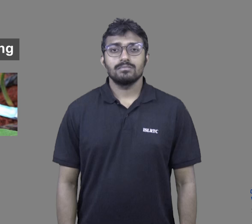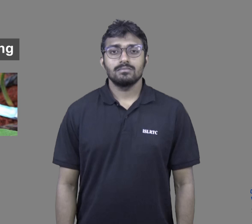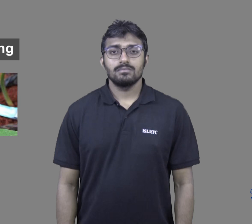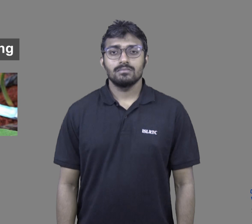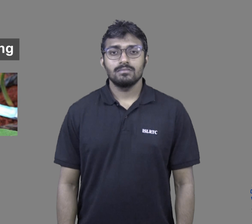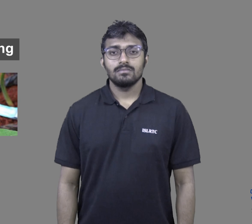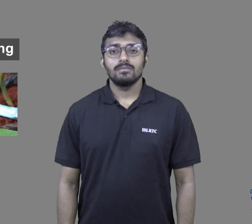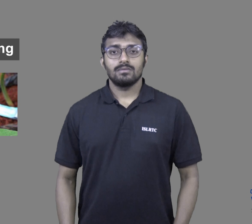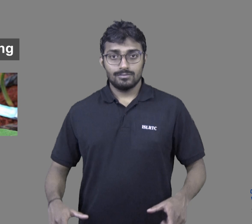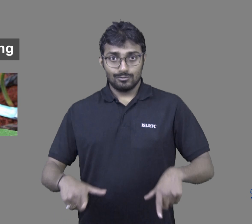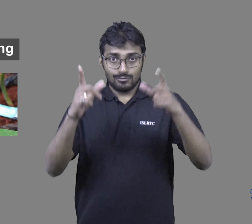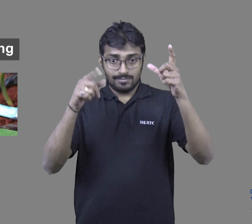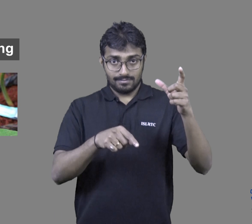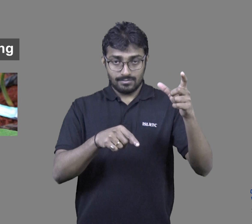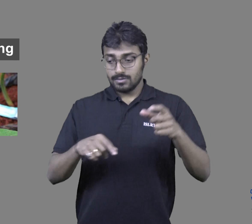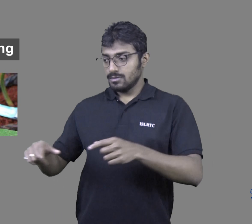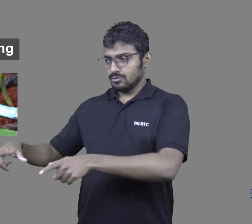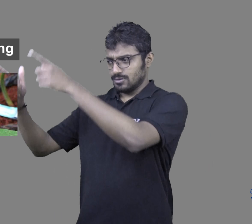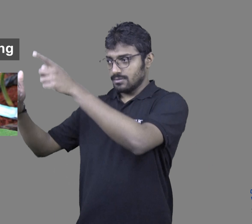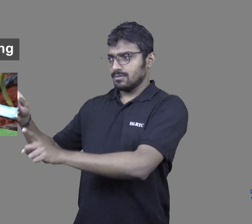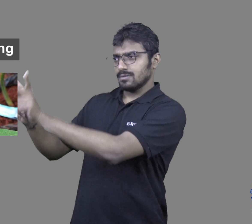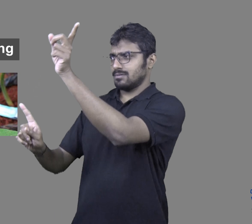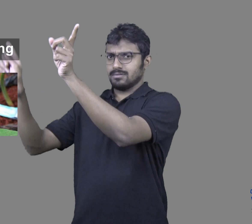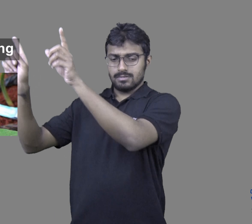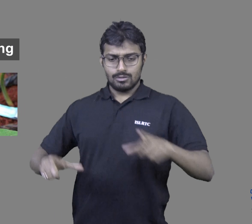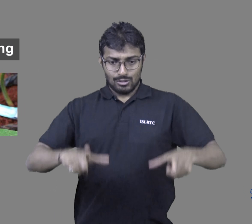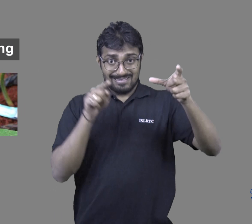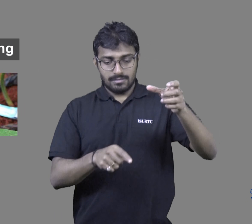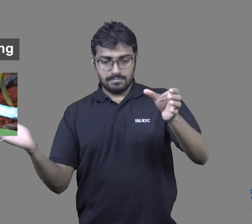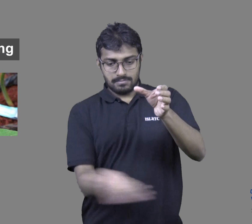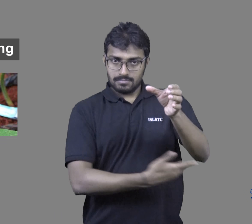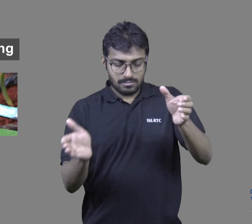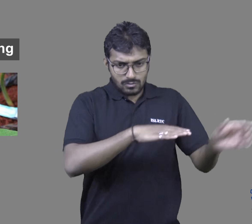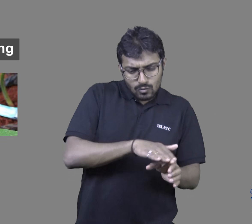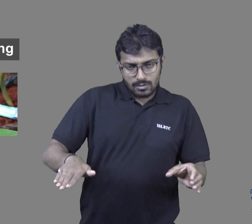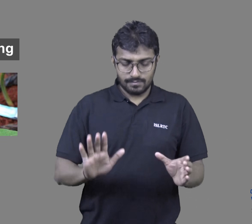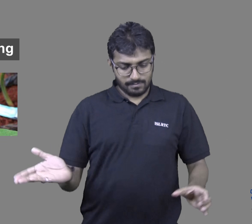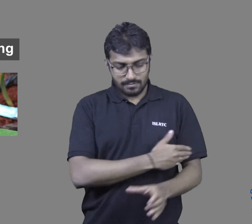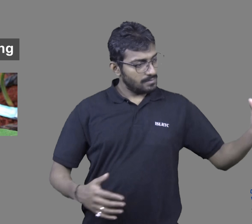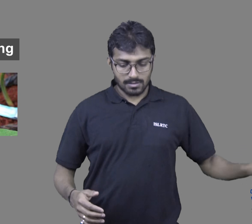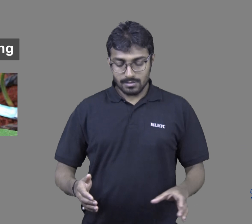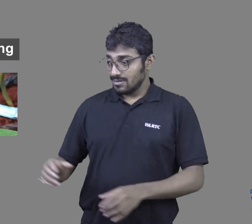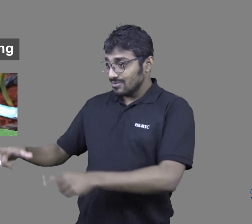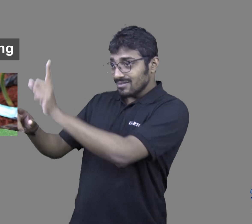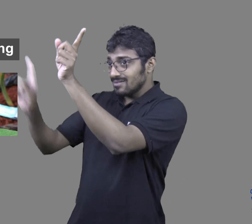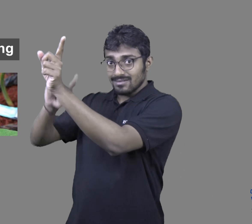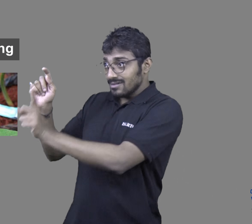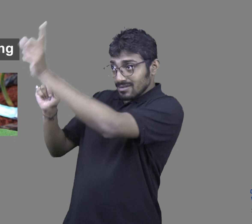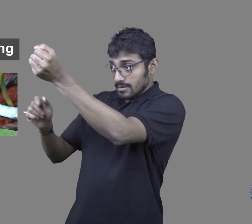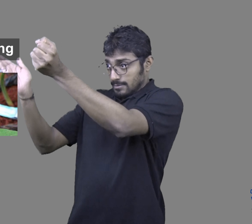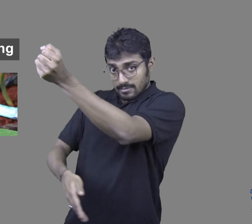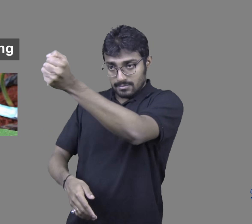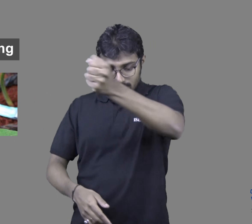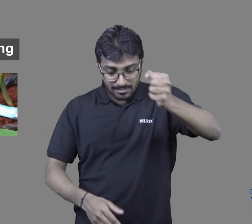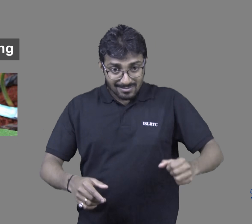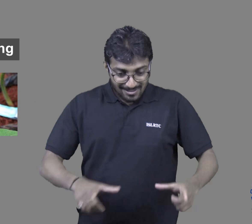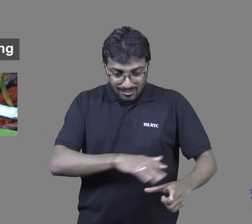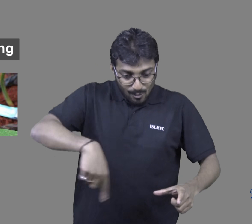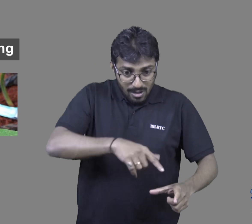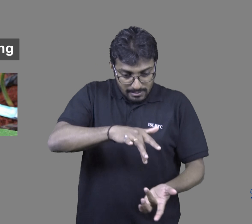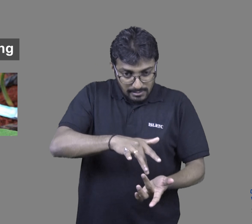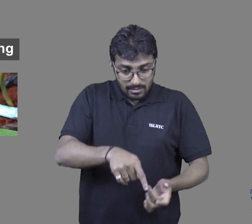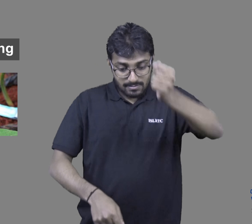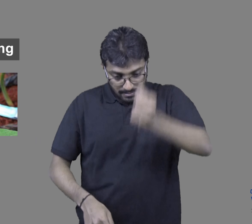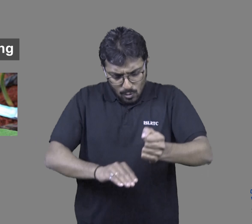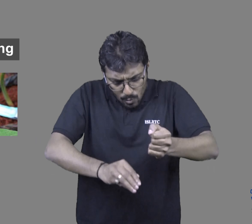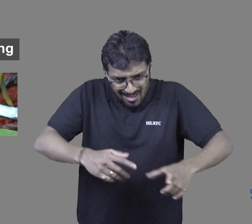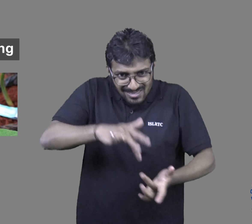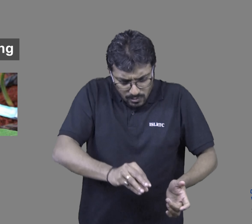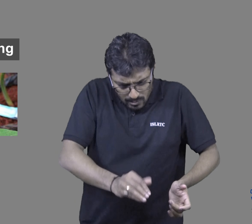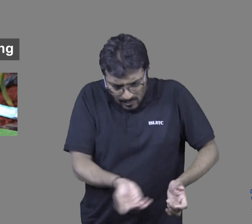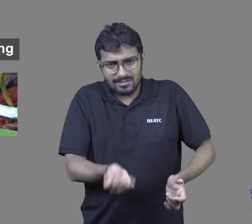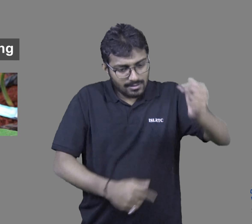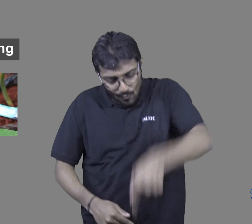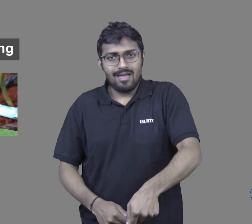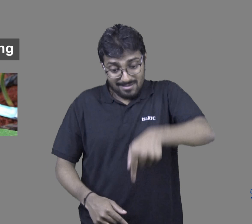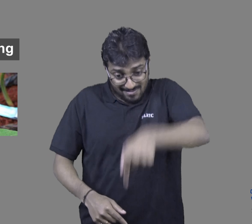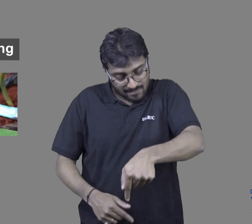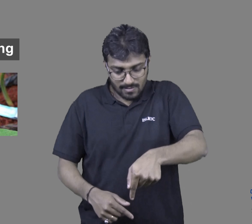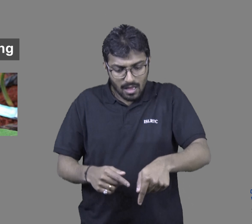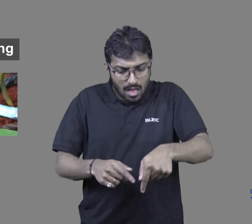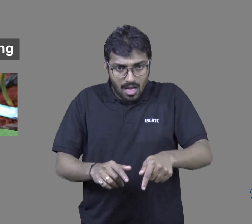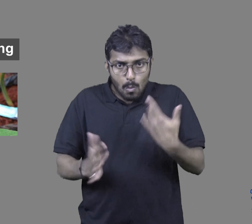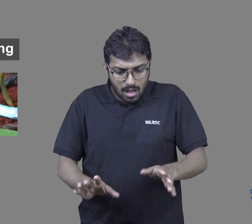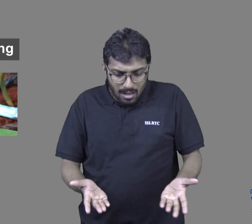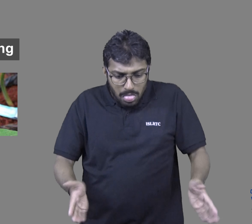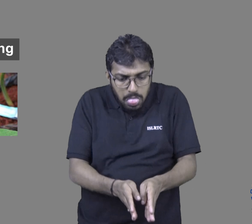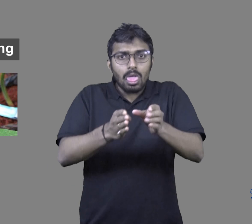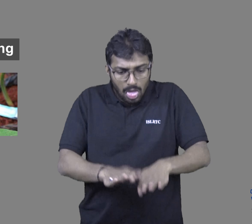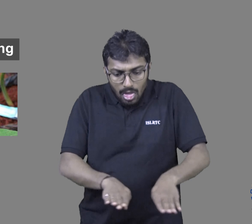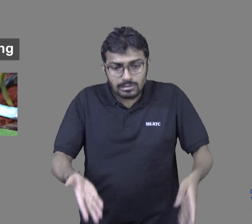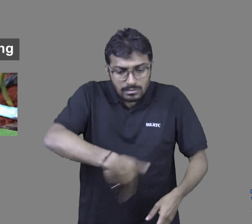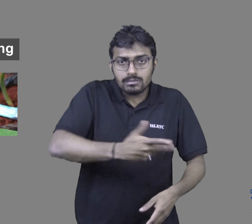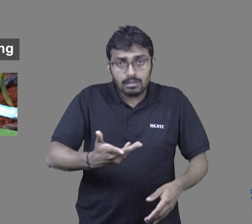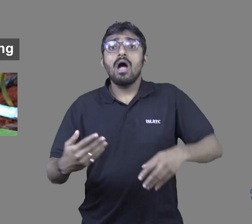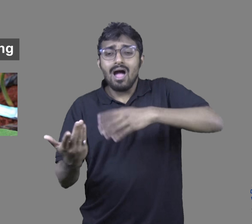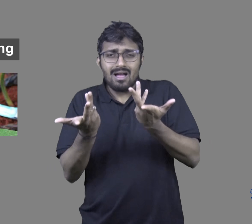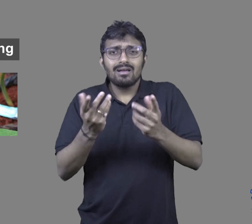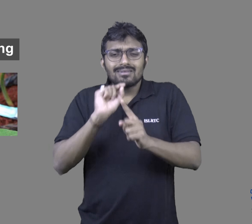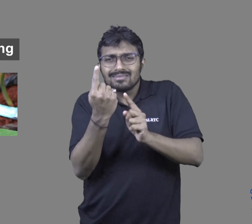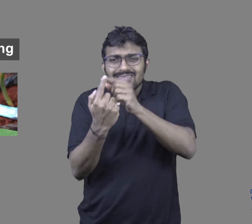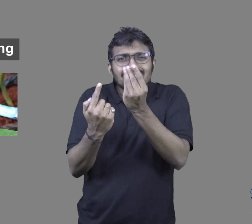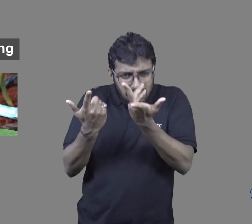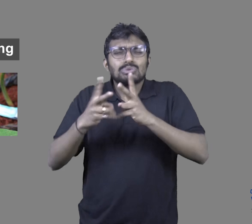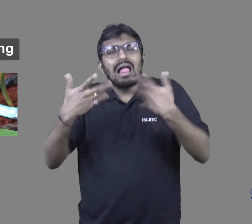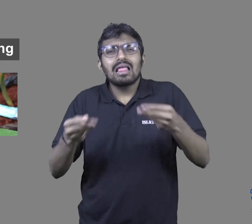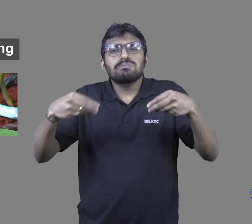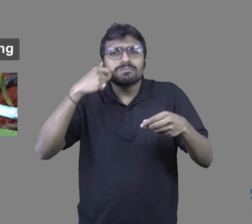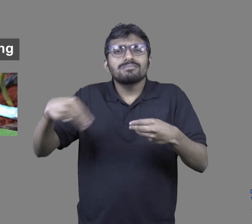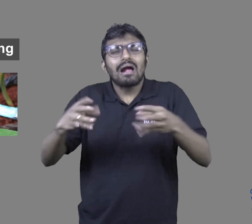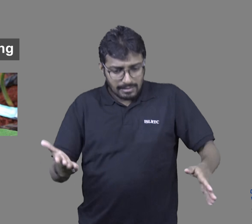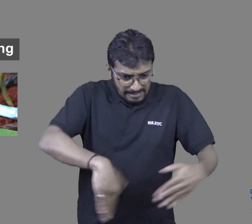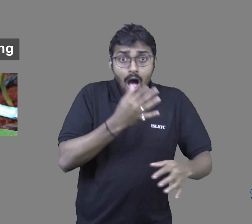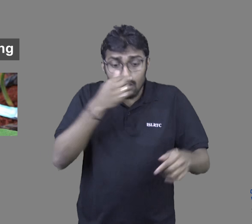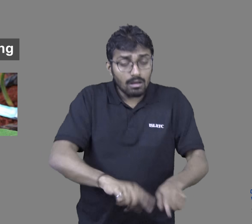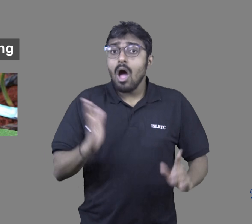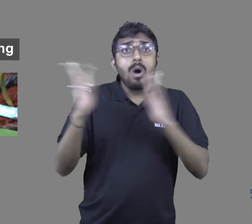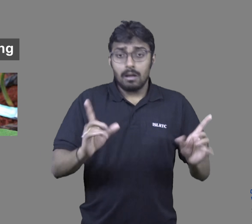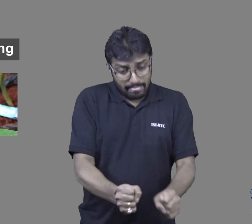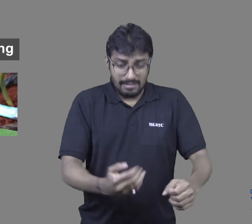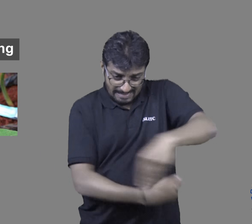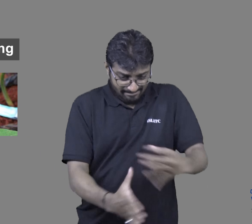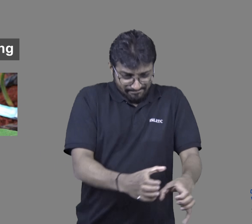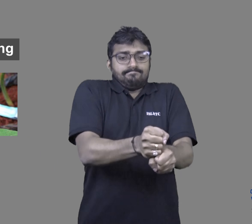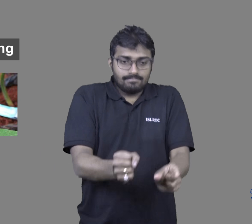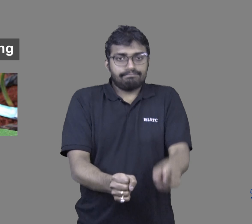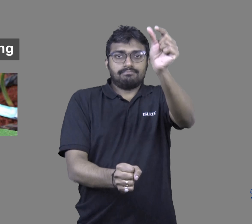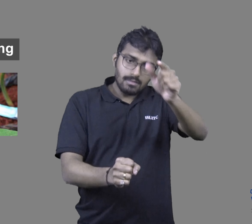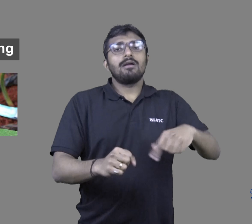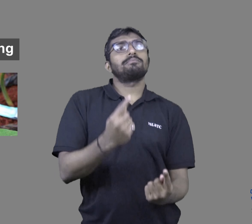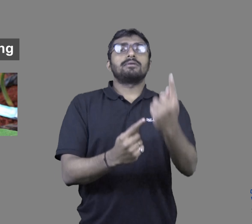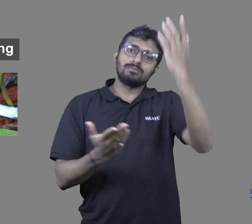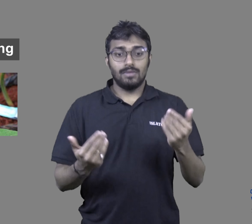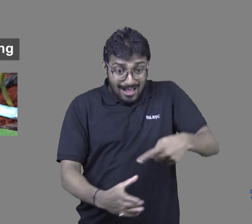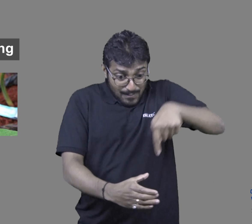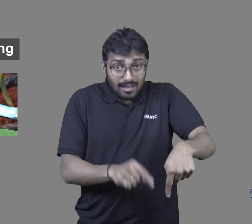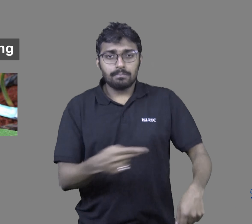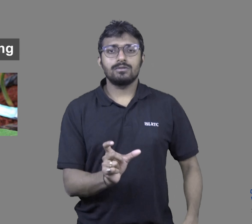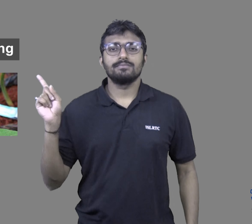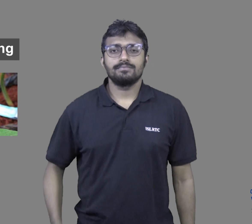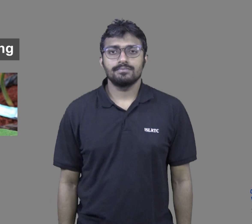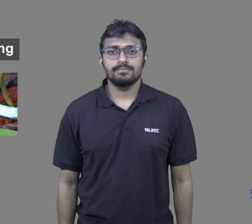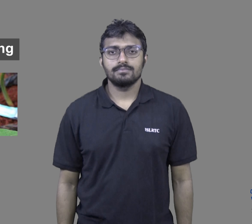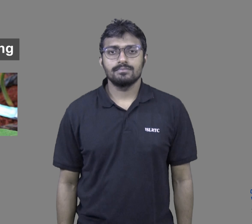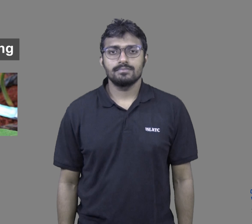Wedge Grafting